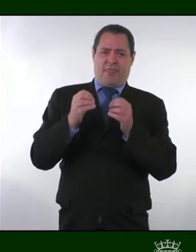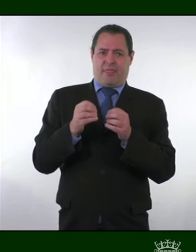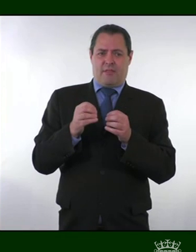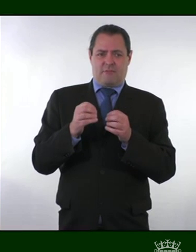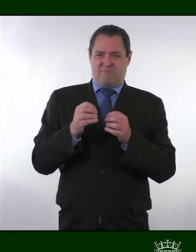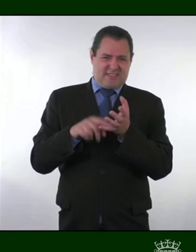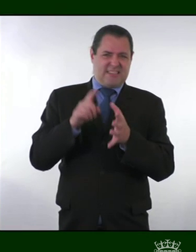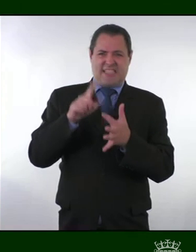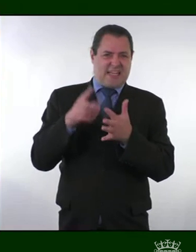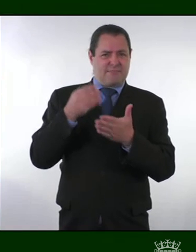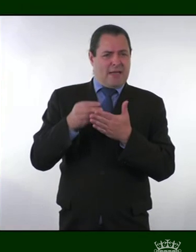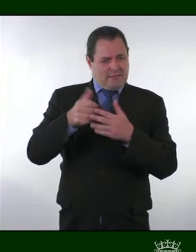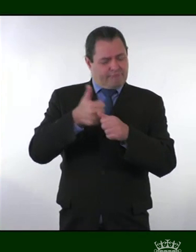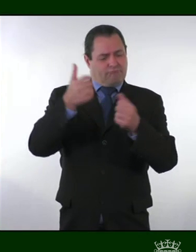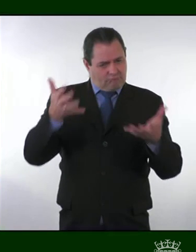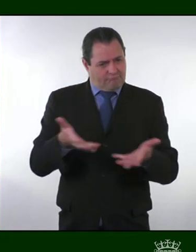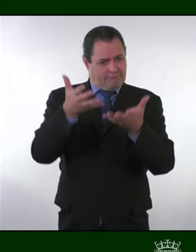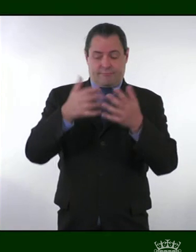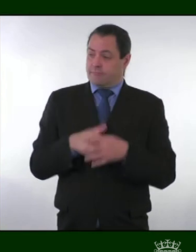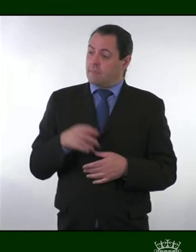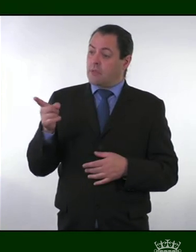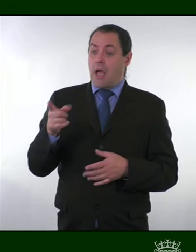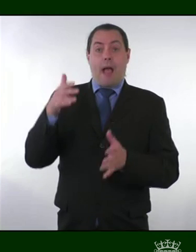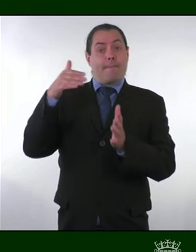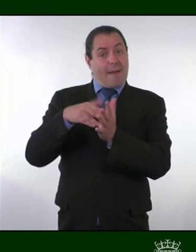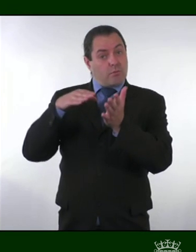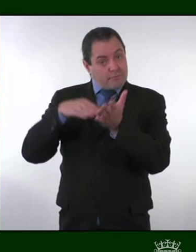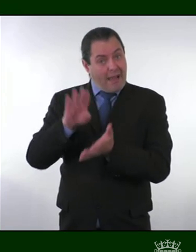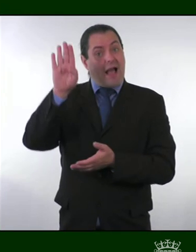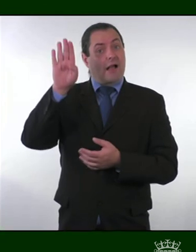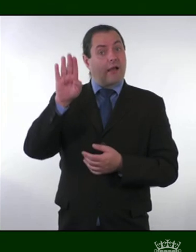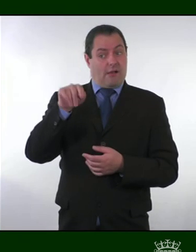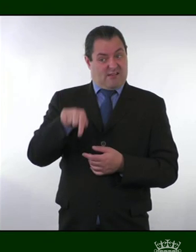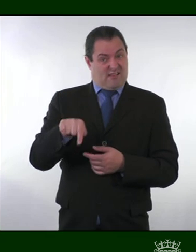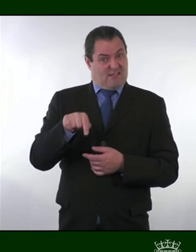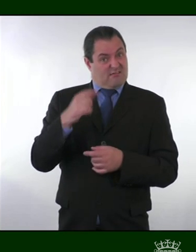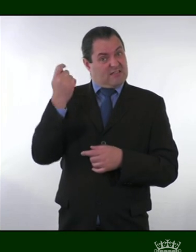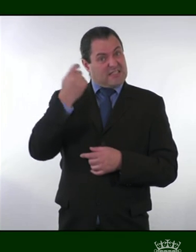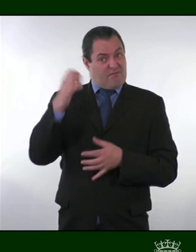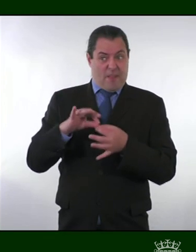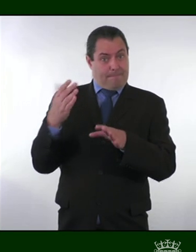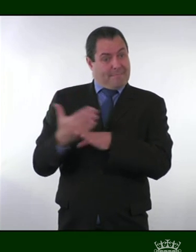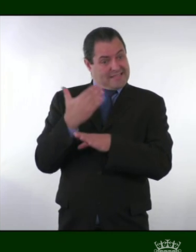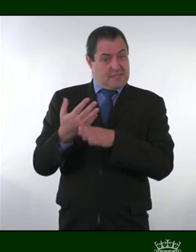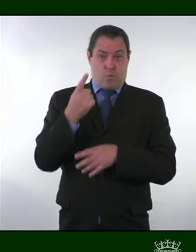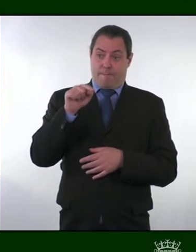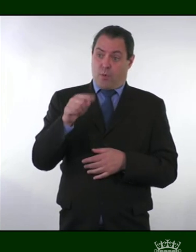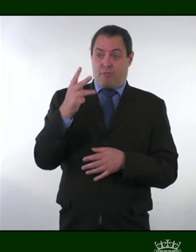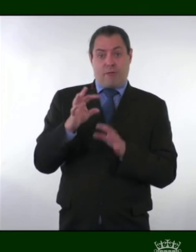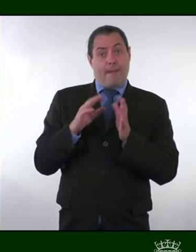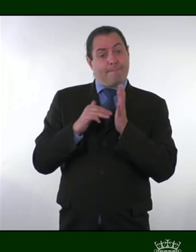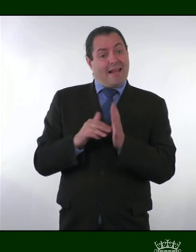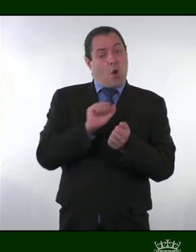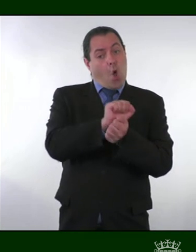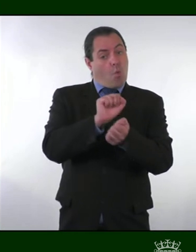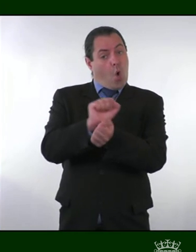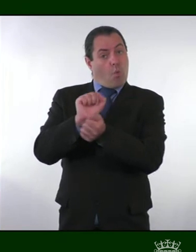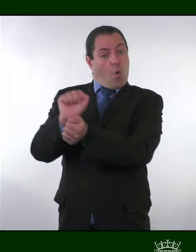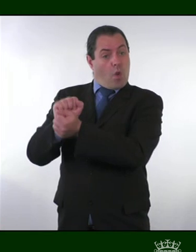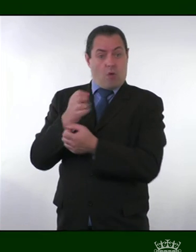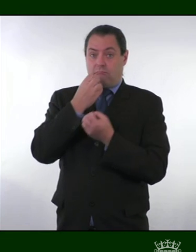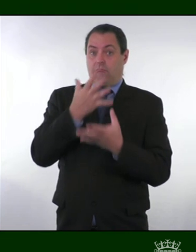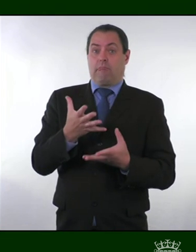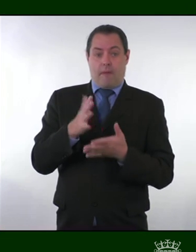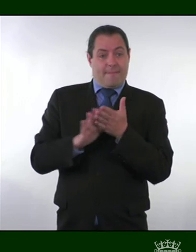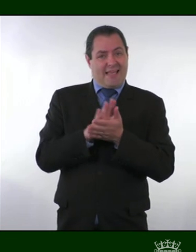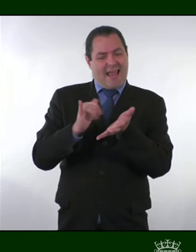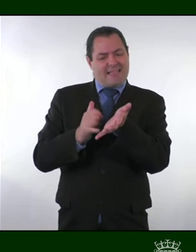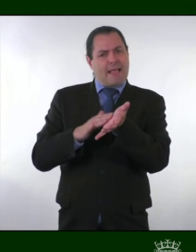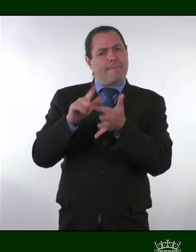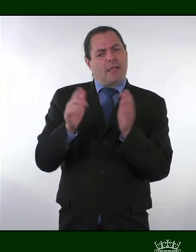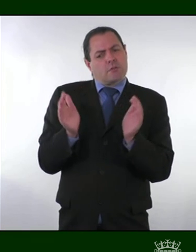The bounce-back loan scheme has been a huge success, delivered by the Prime Minister and, indeed, the Chancellor, with 1.3 million loans being granted in vital support for small and medium-sized enterprises.